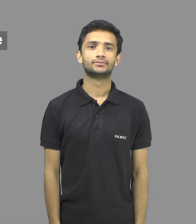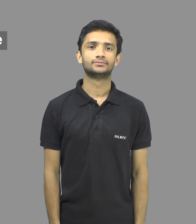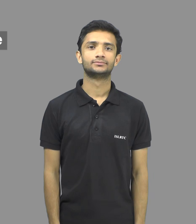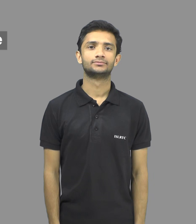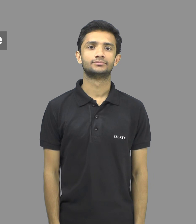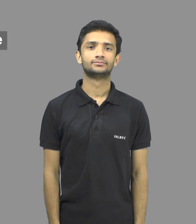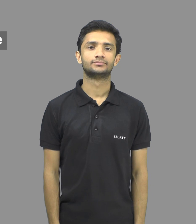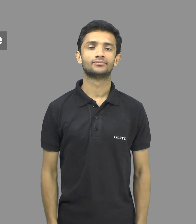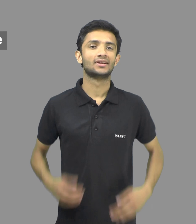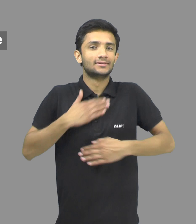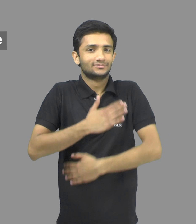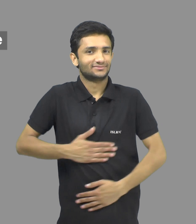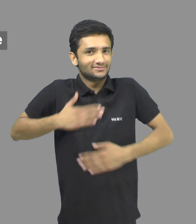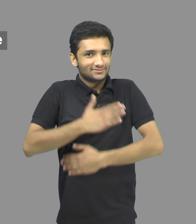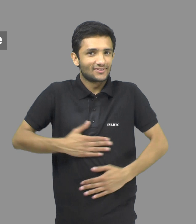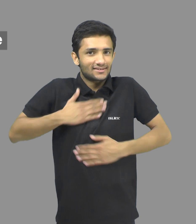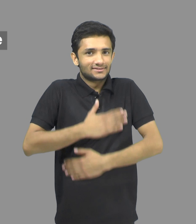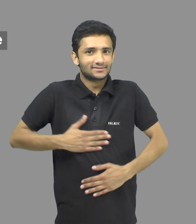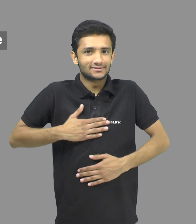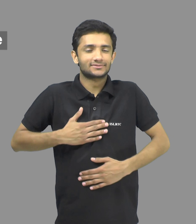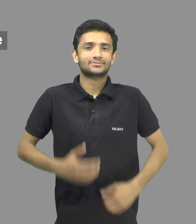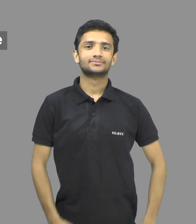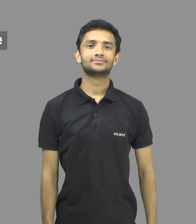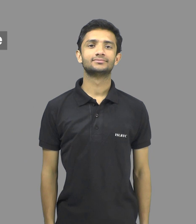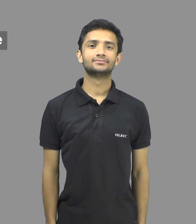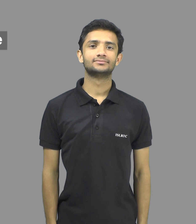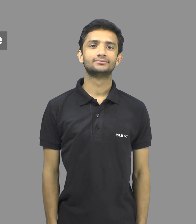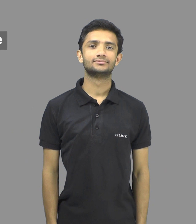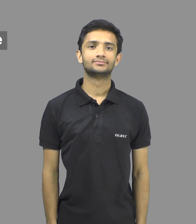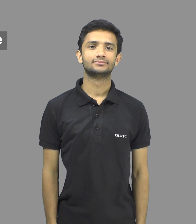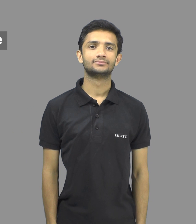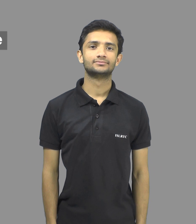Celebrate Enjoy